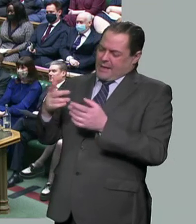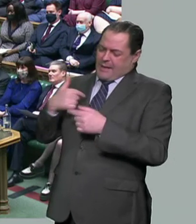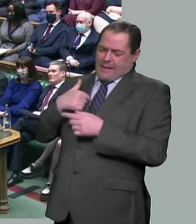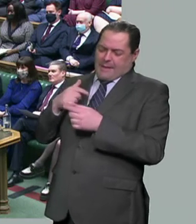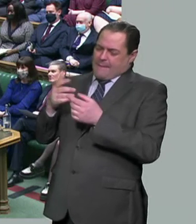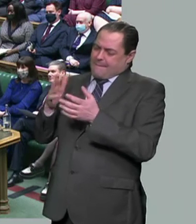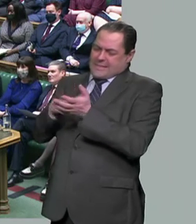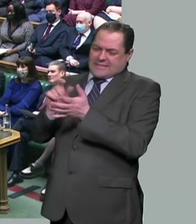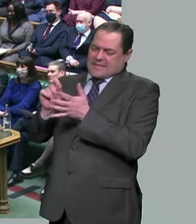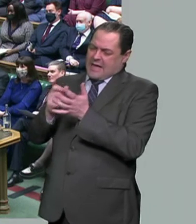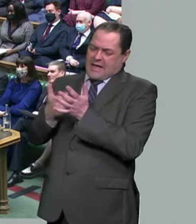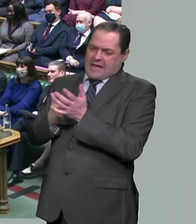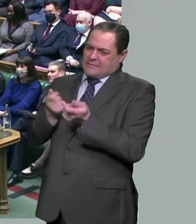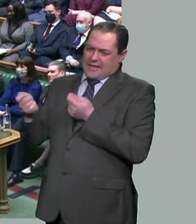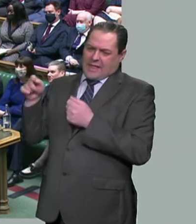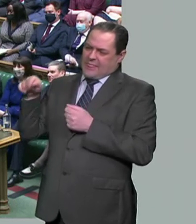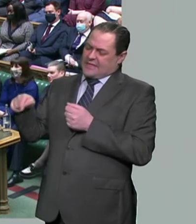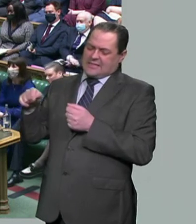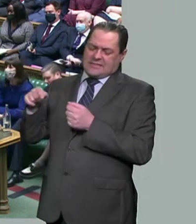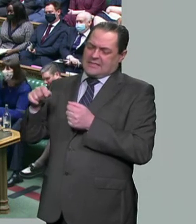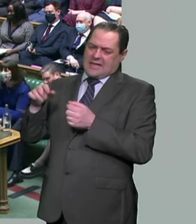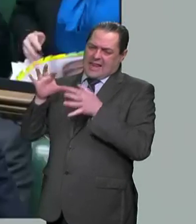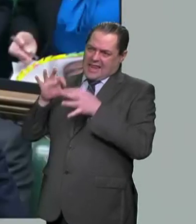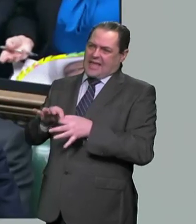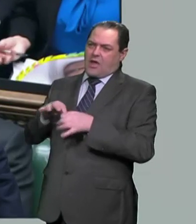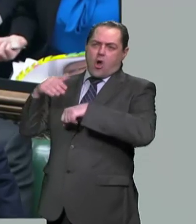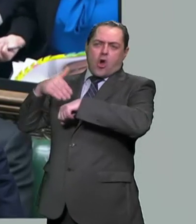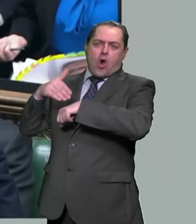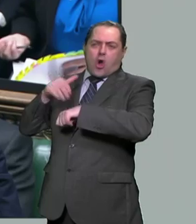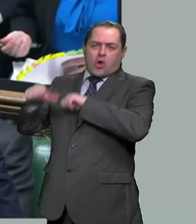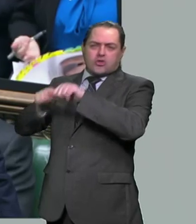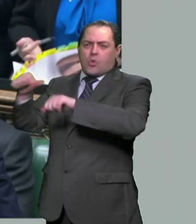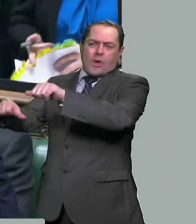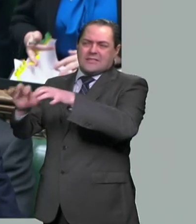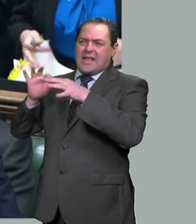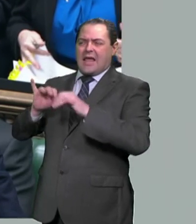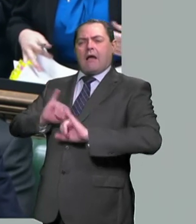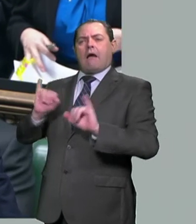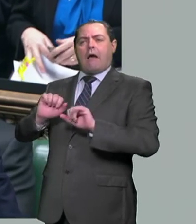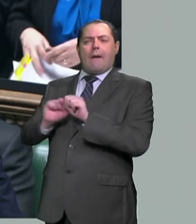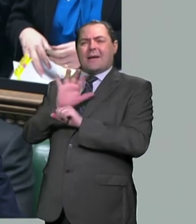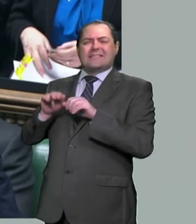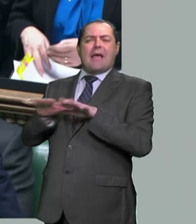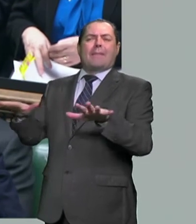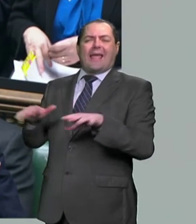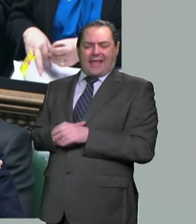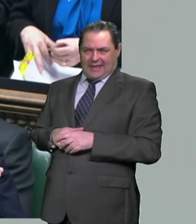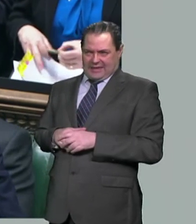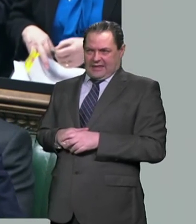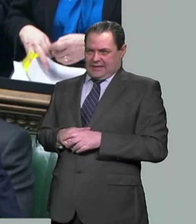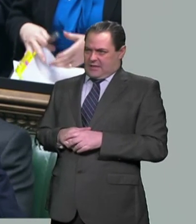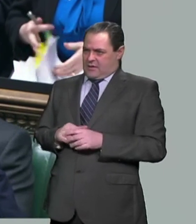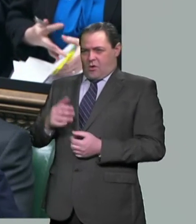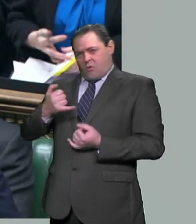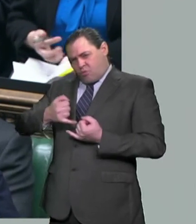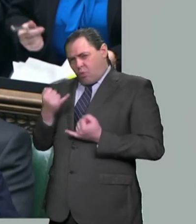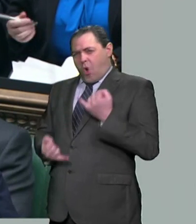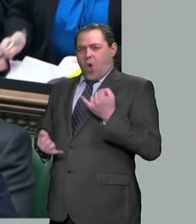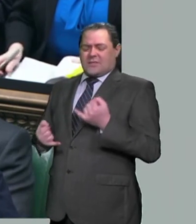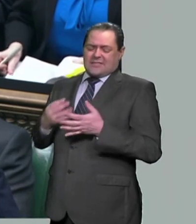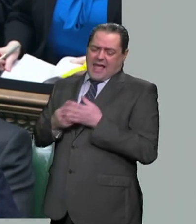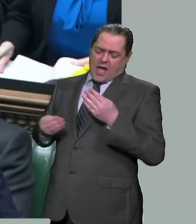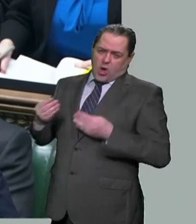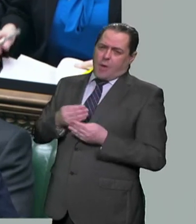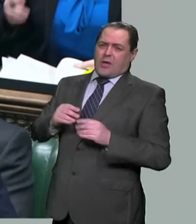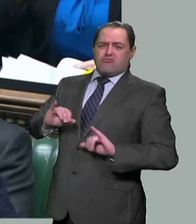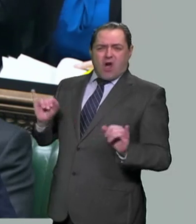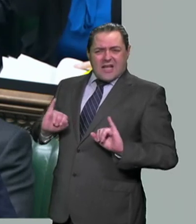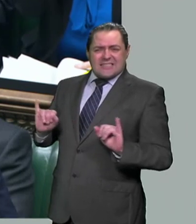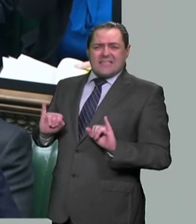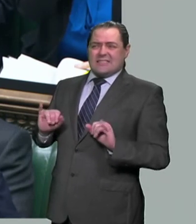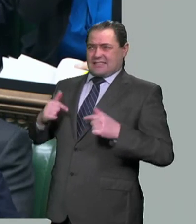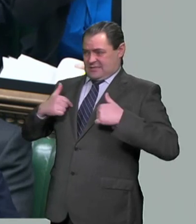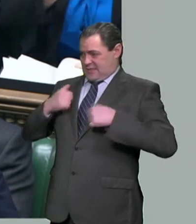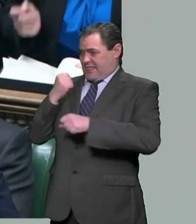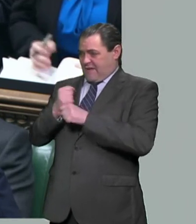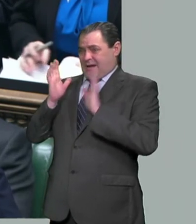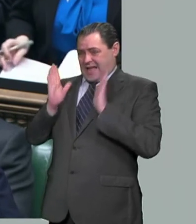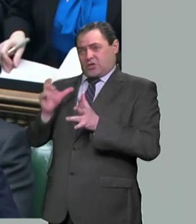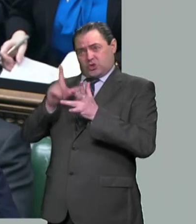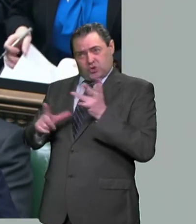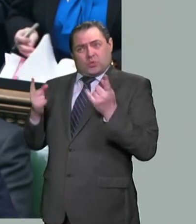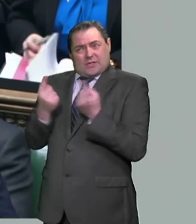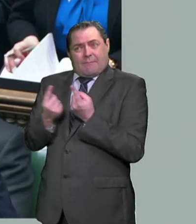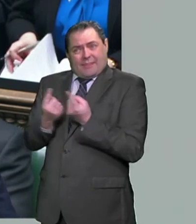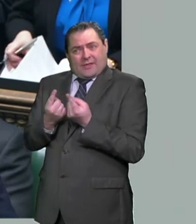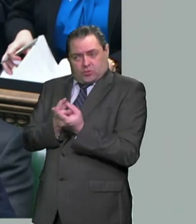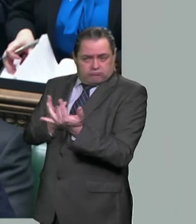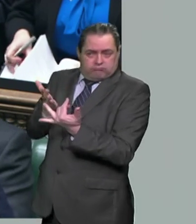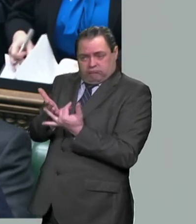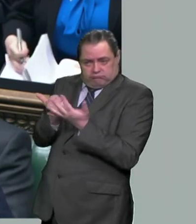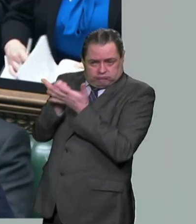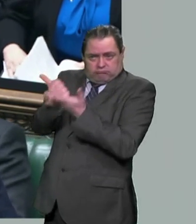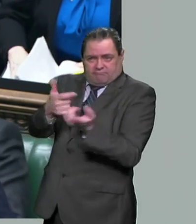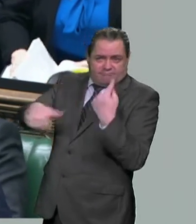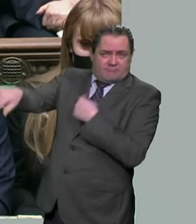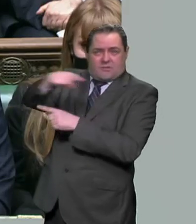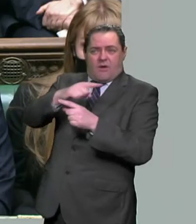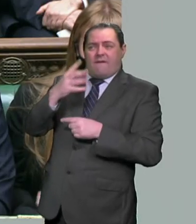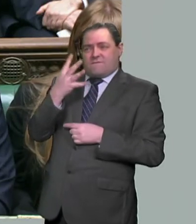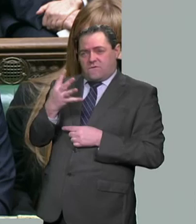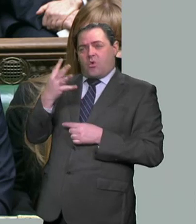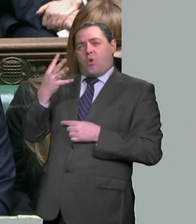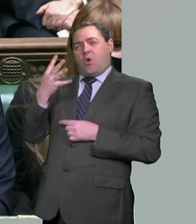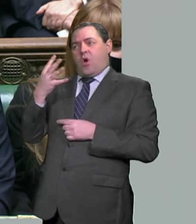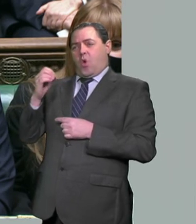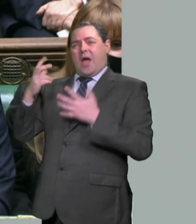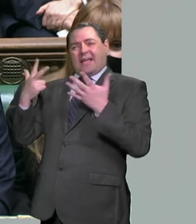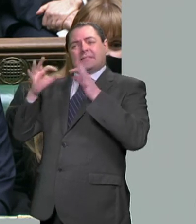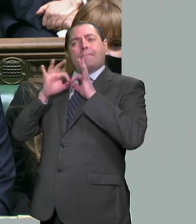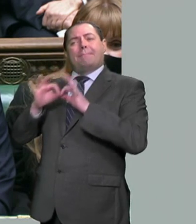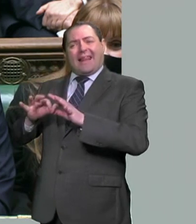This is all about dealing with the consequences of the biggest pandemic that this country has seen, with an unprecedented economic crisis, in which the state had to come forward and look after the people of this country to the tune of £408 billion.